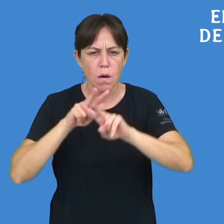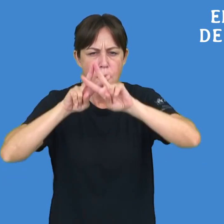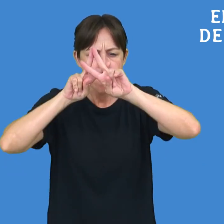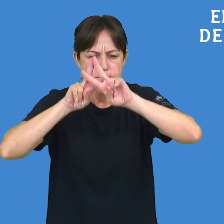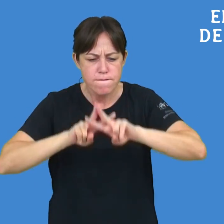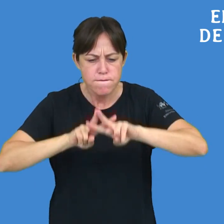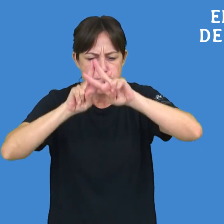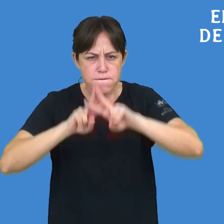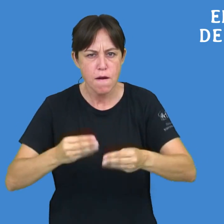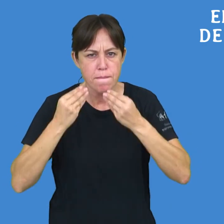revisar